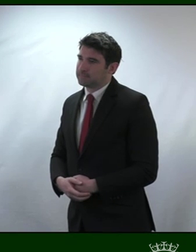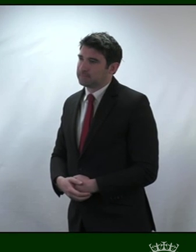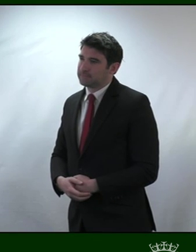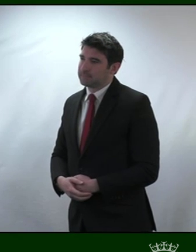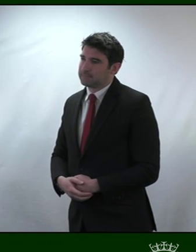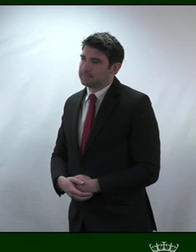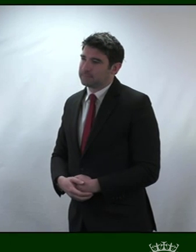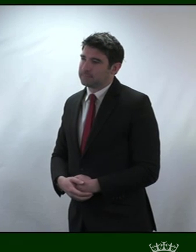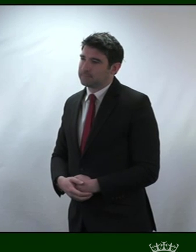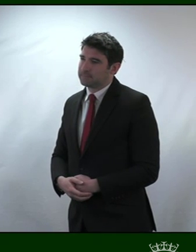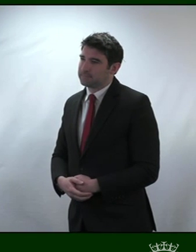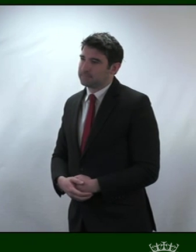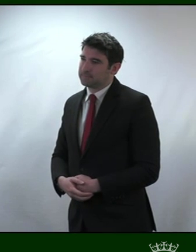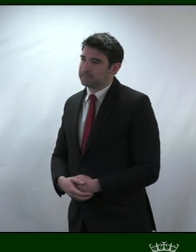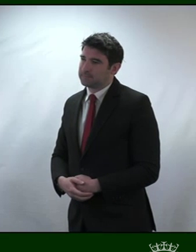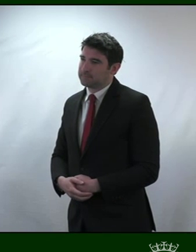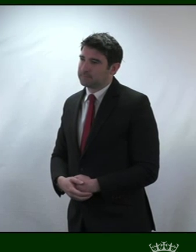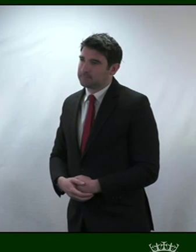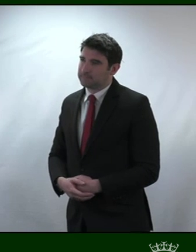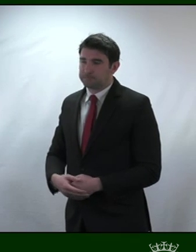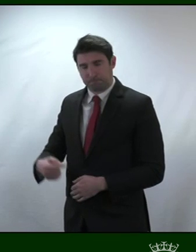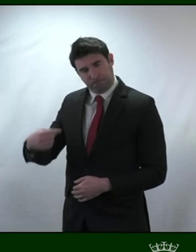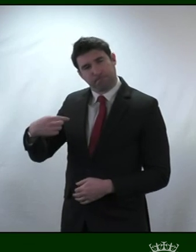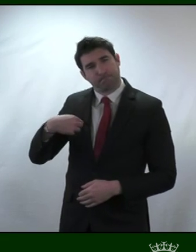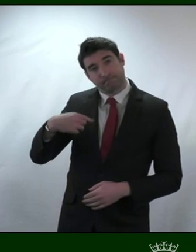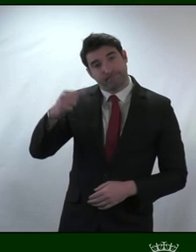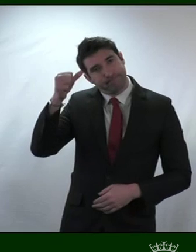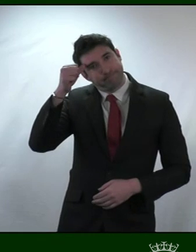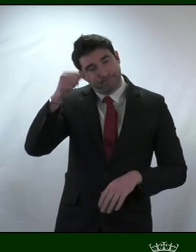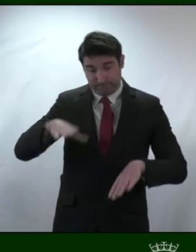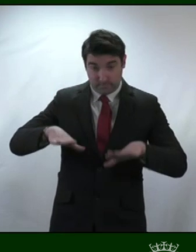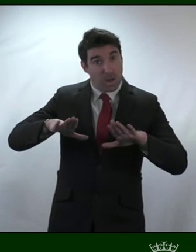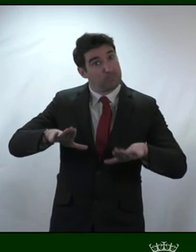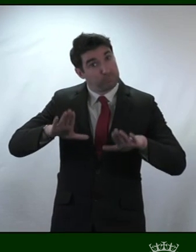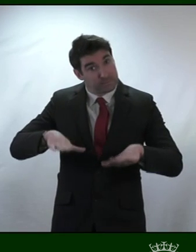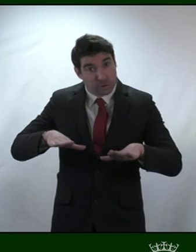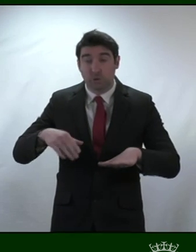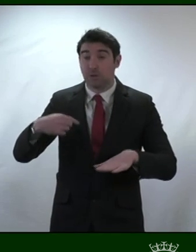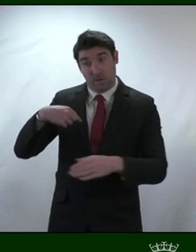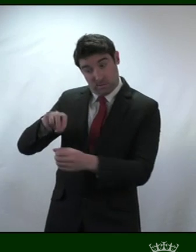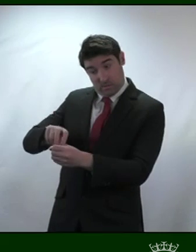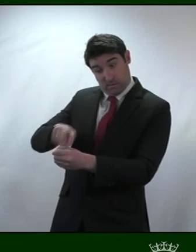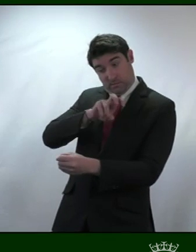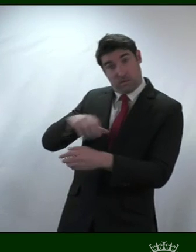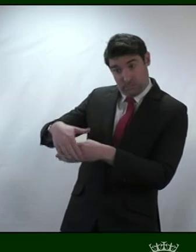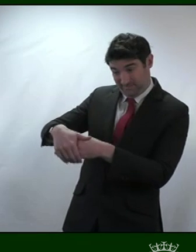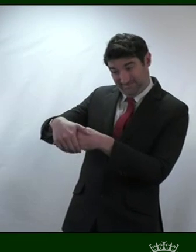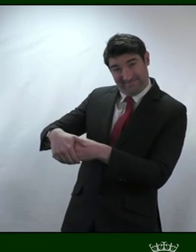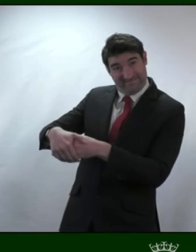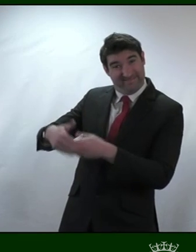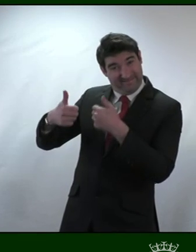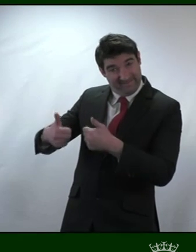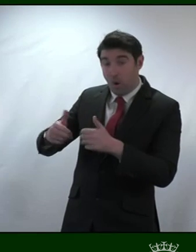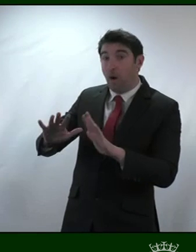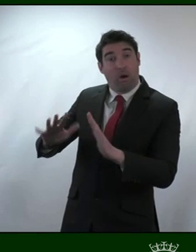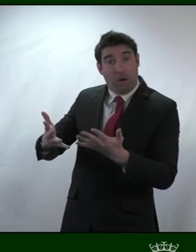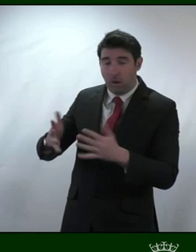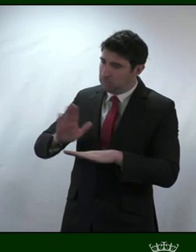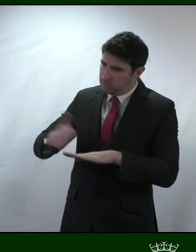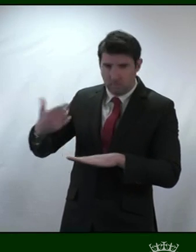We are confident that the UK will prosper, whether on a Canada-style arrangement or Australia-style terms.